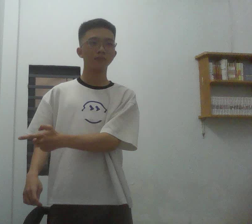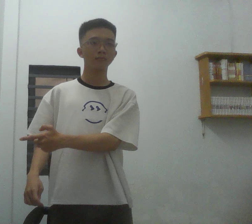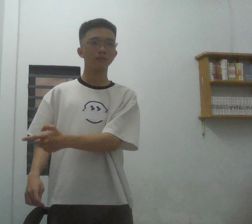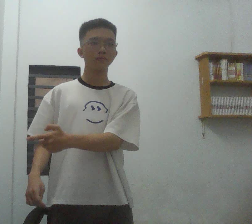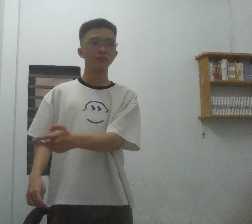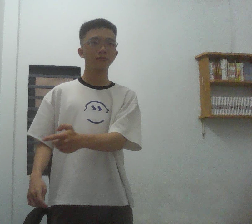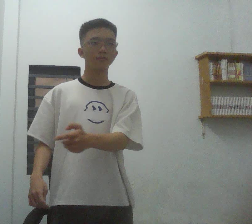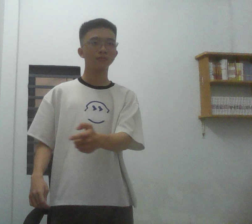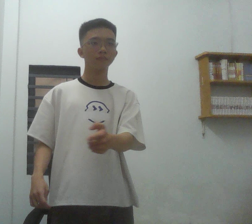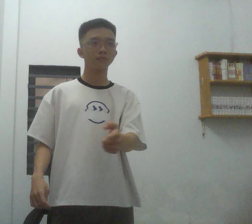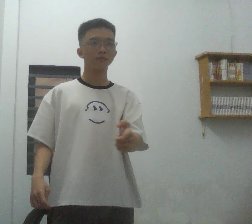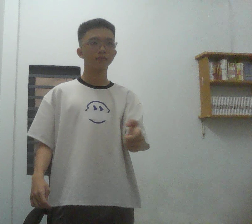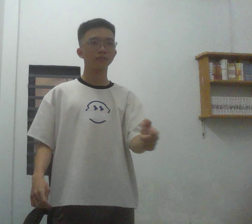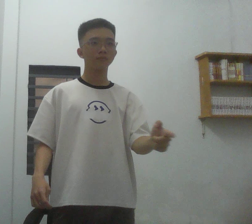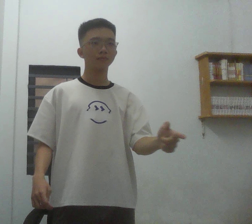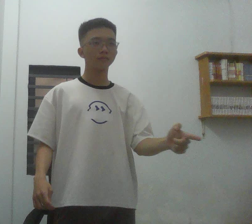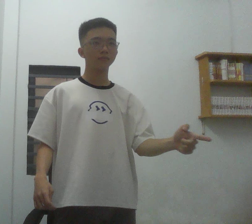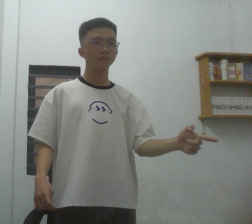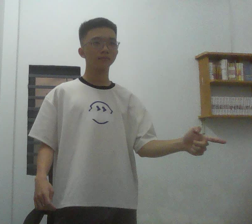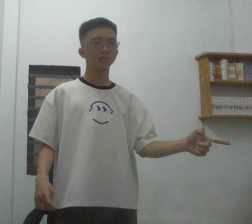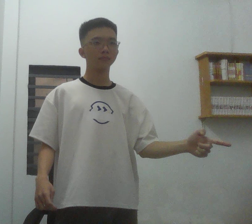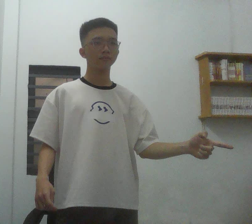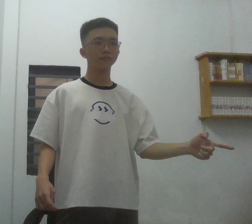cac ban